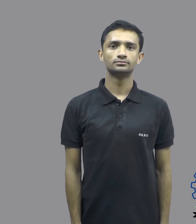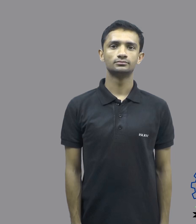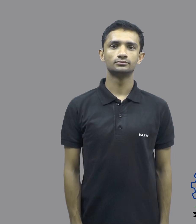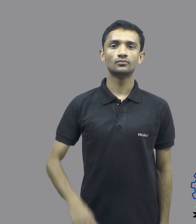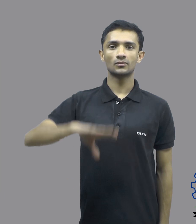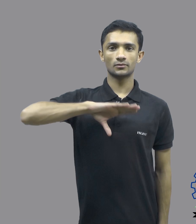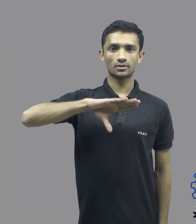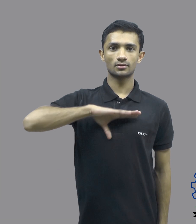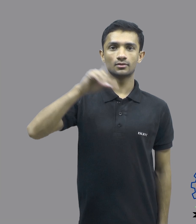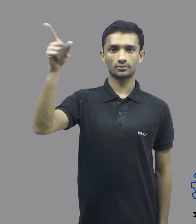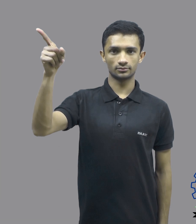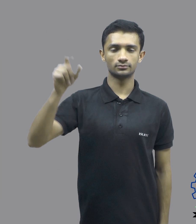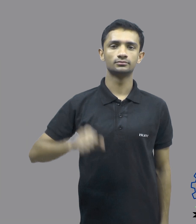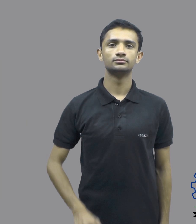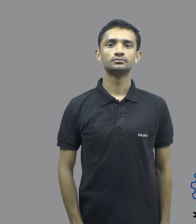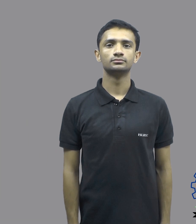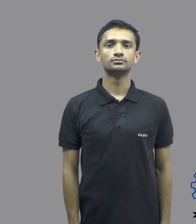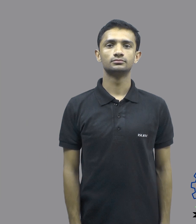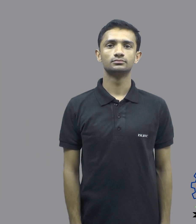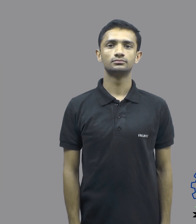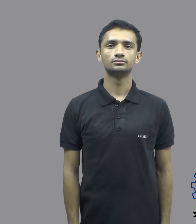Maharashtra